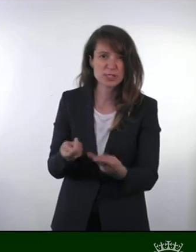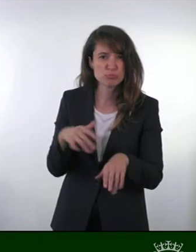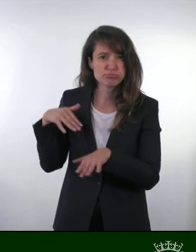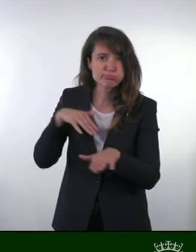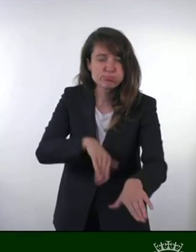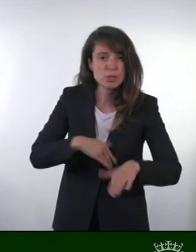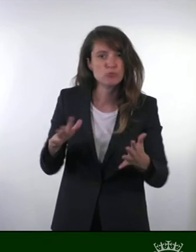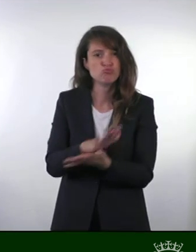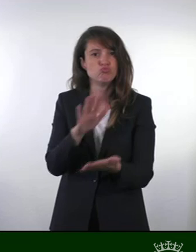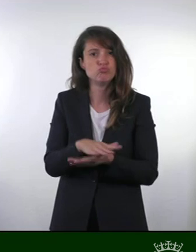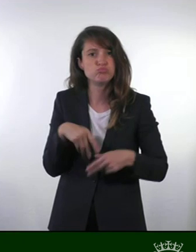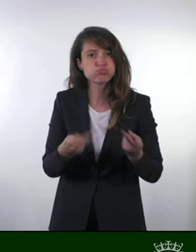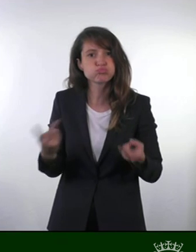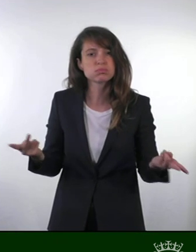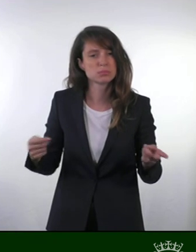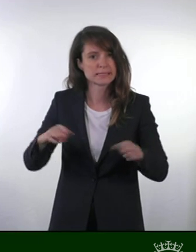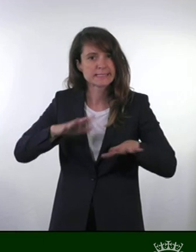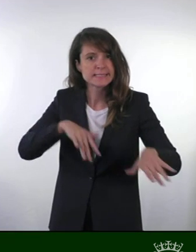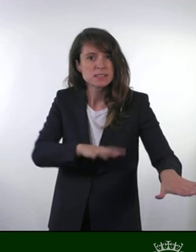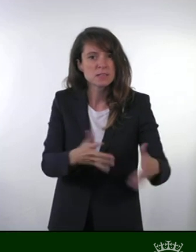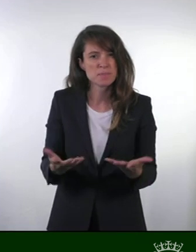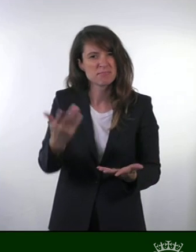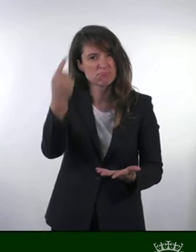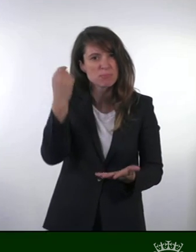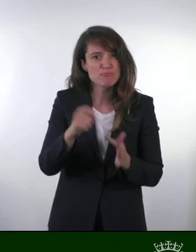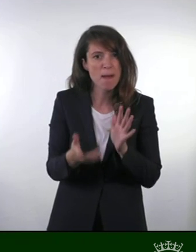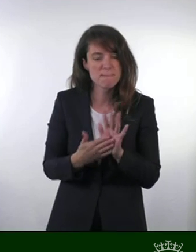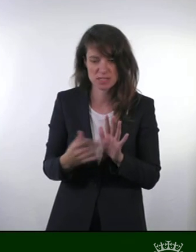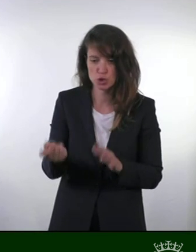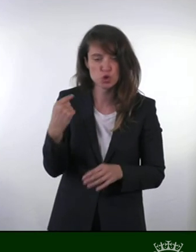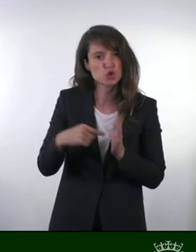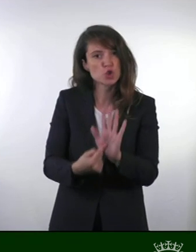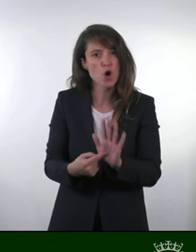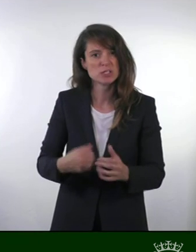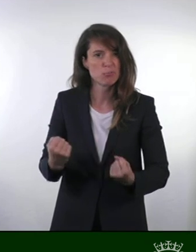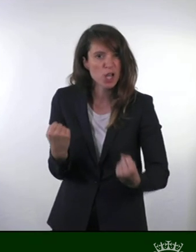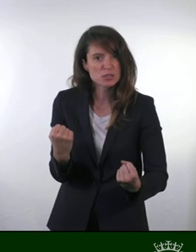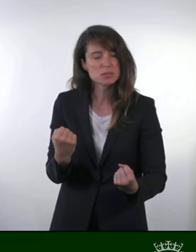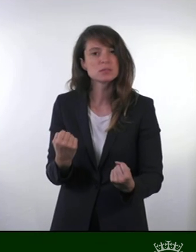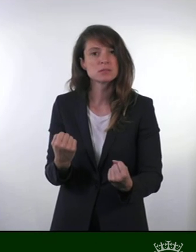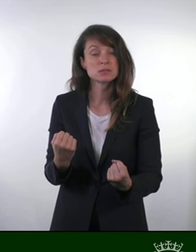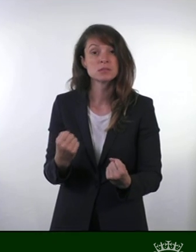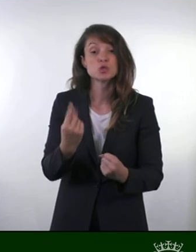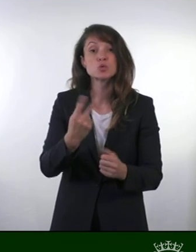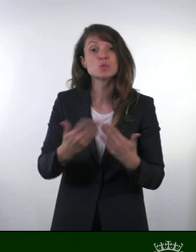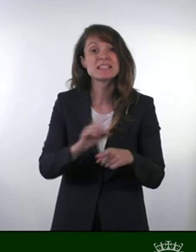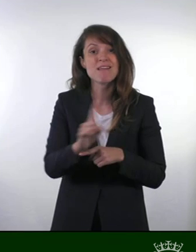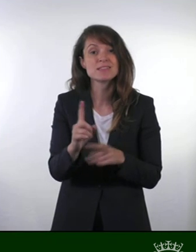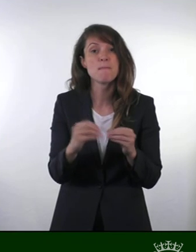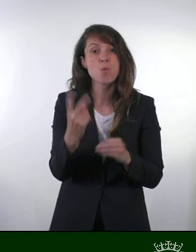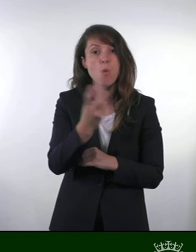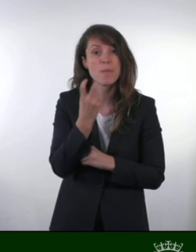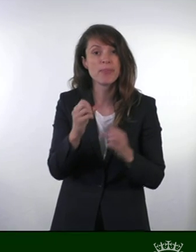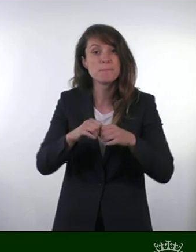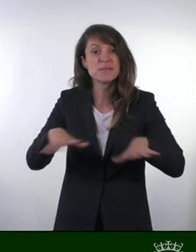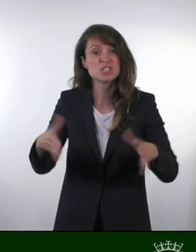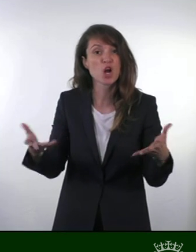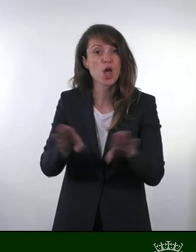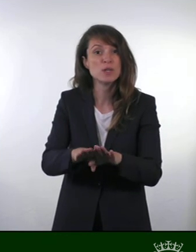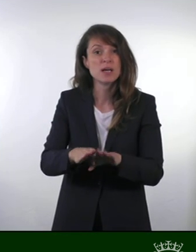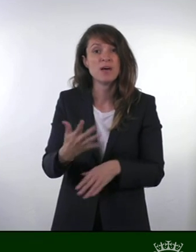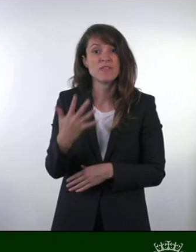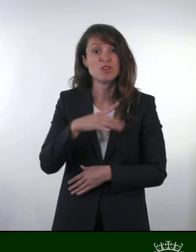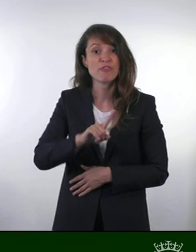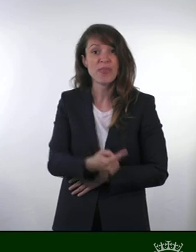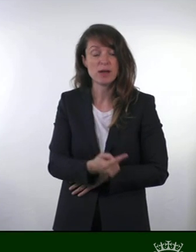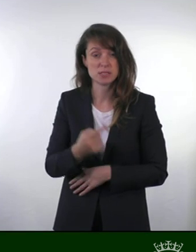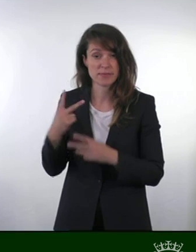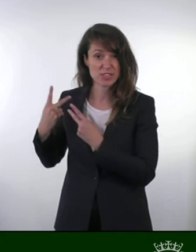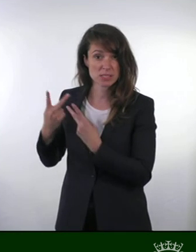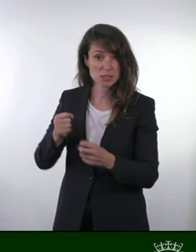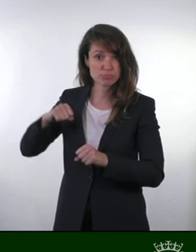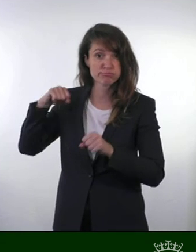The Prime Minister replied, “Show some guts”. Two days later, Bournemouth beach was closed; there were 500,000 visitors and a major incident was declared.